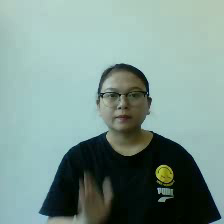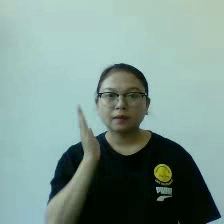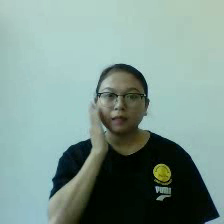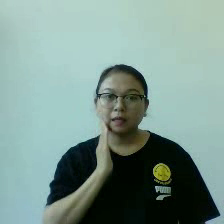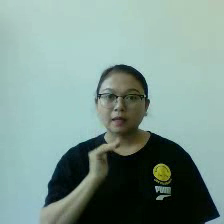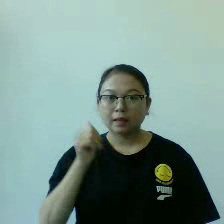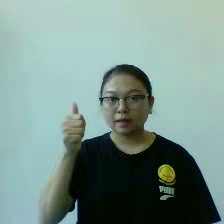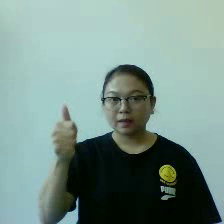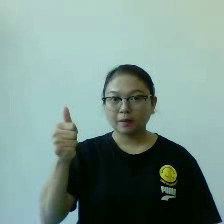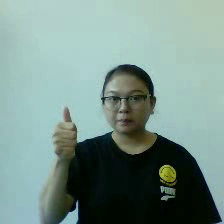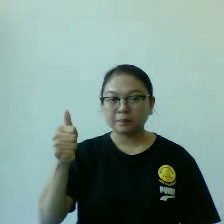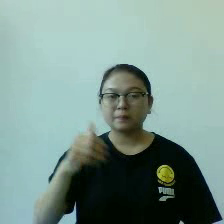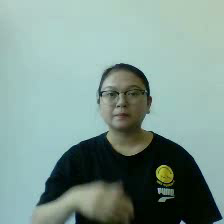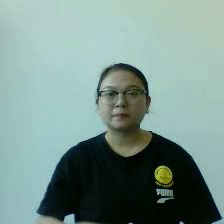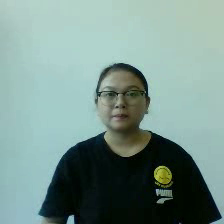Đẹp